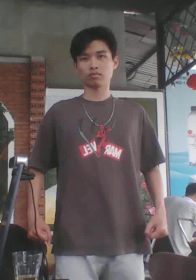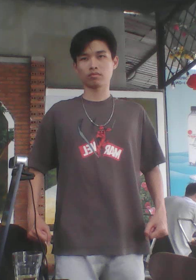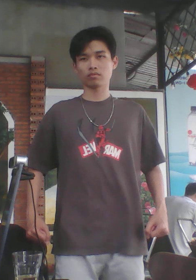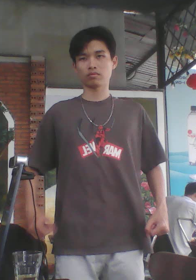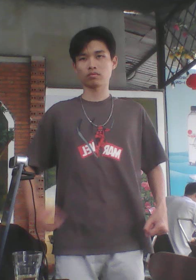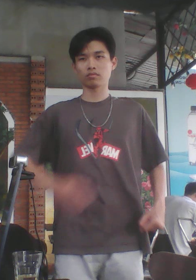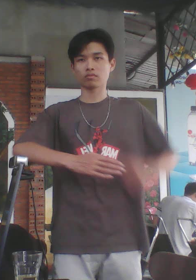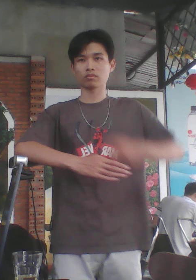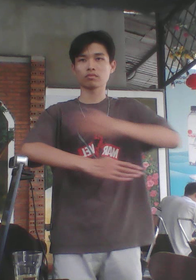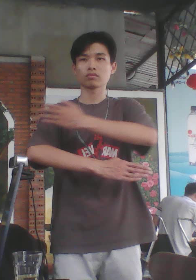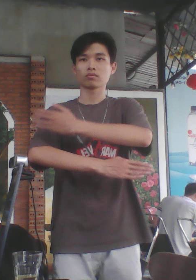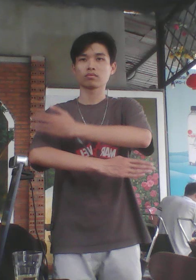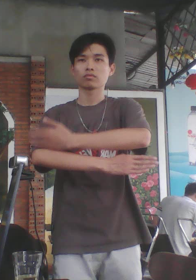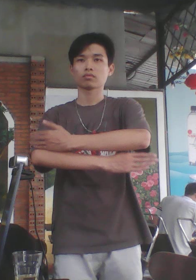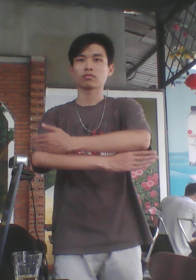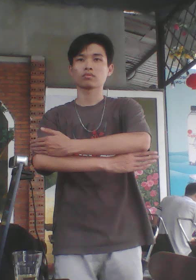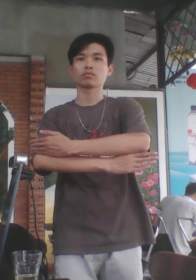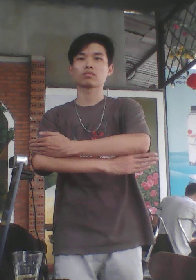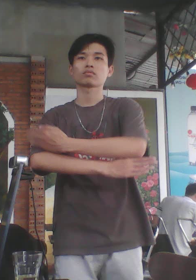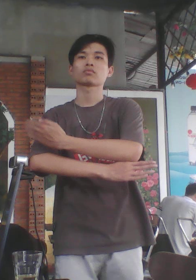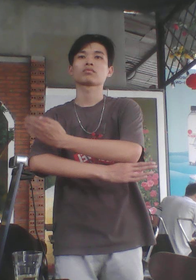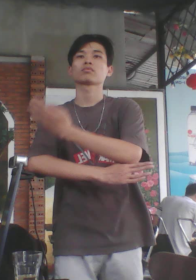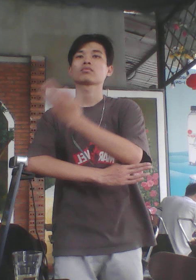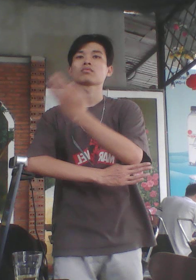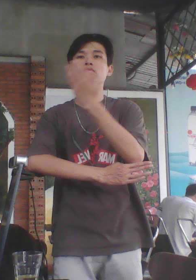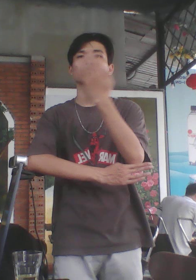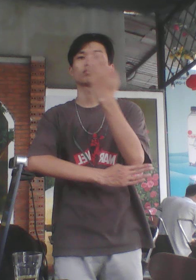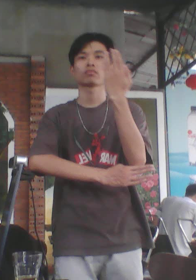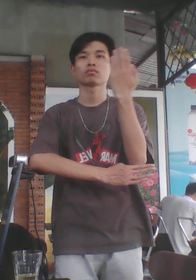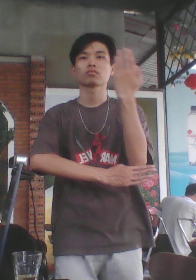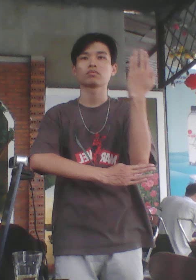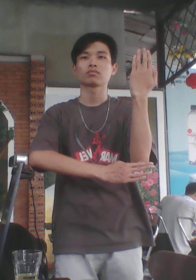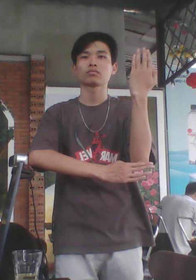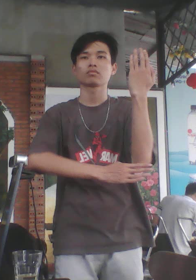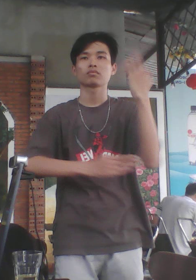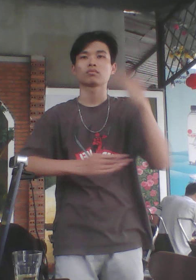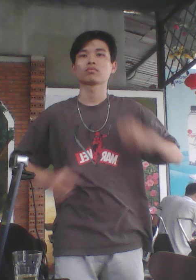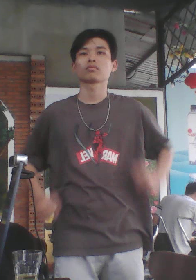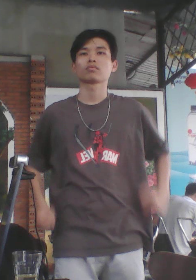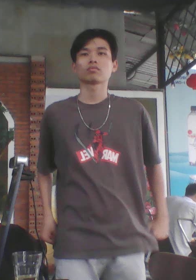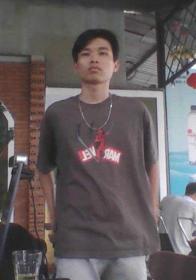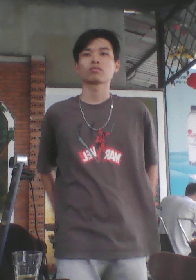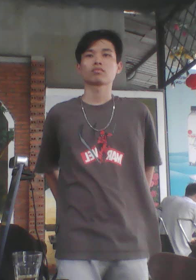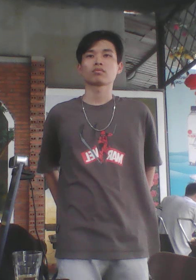buổi sáng